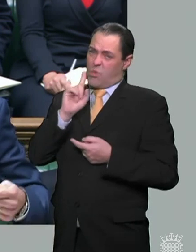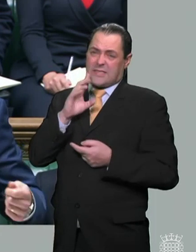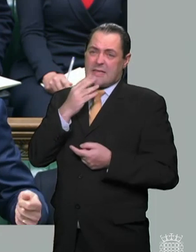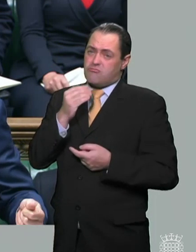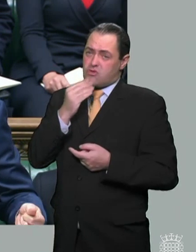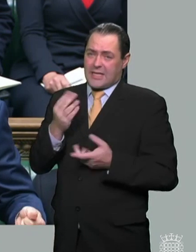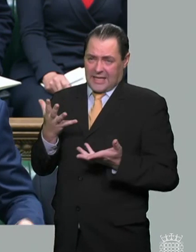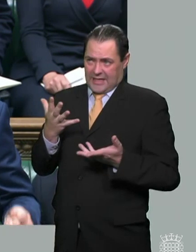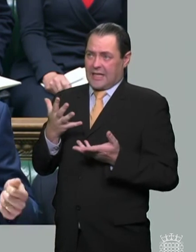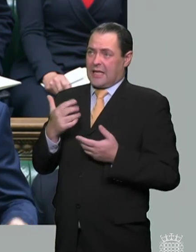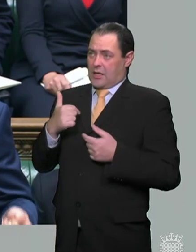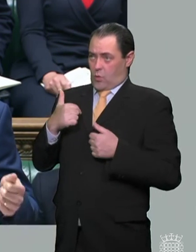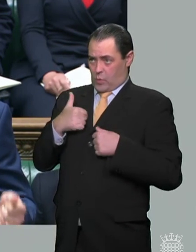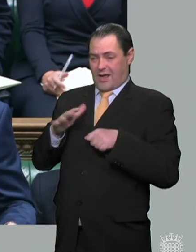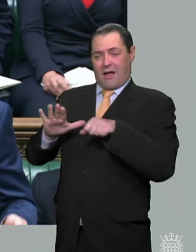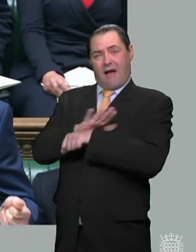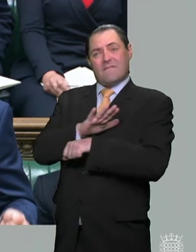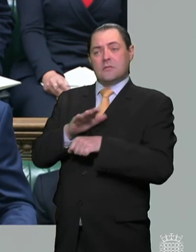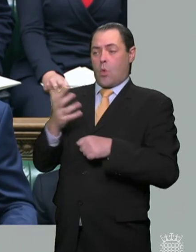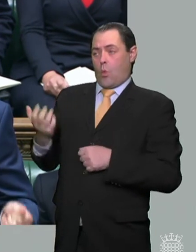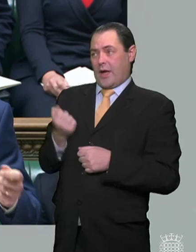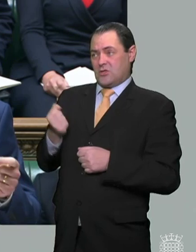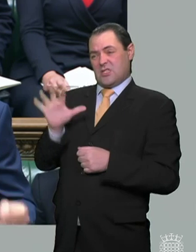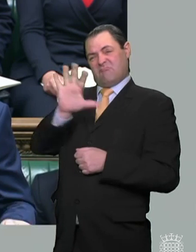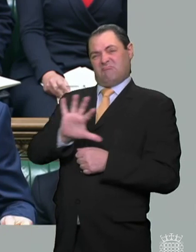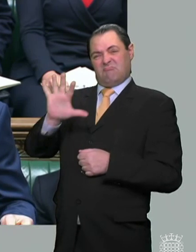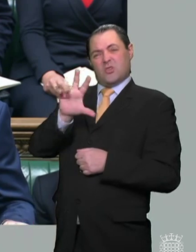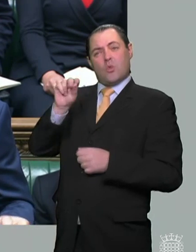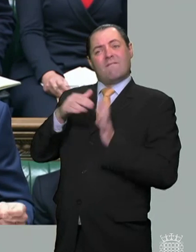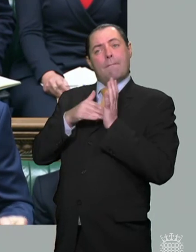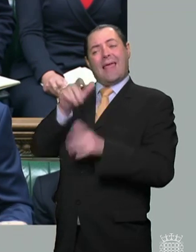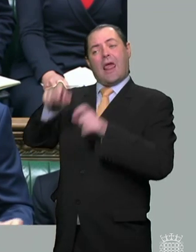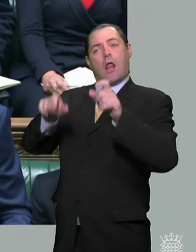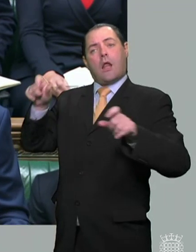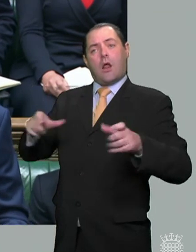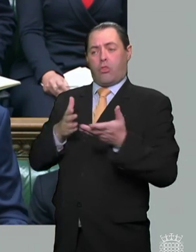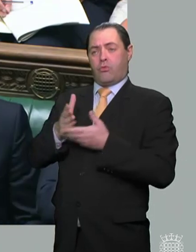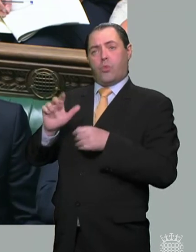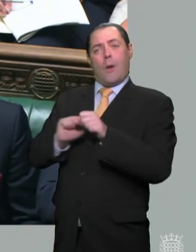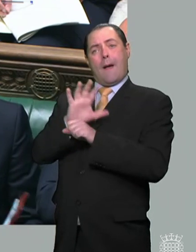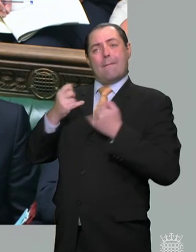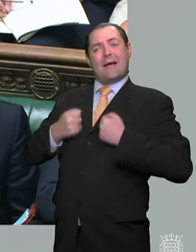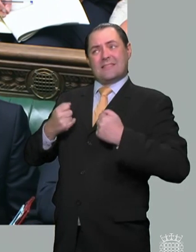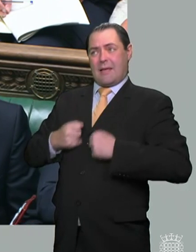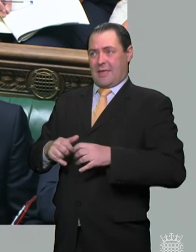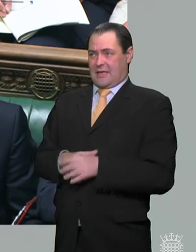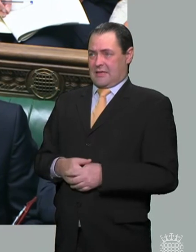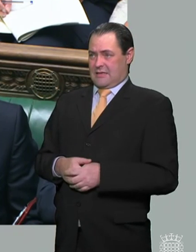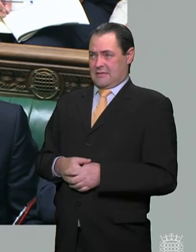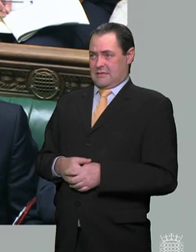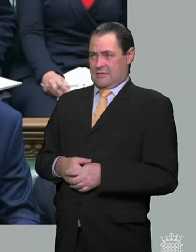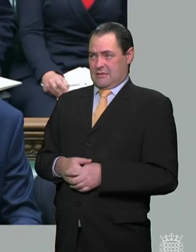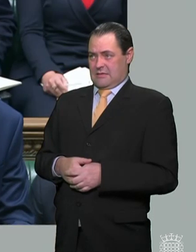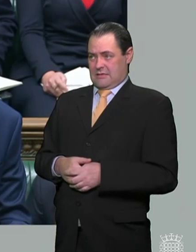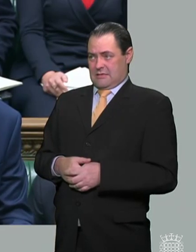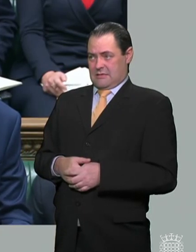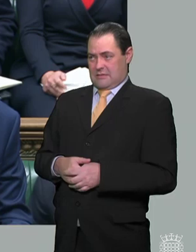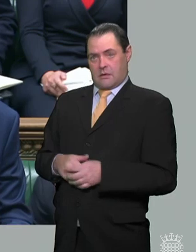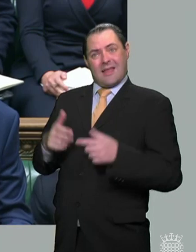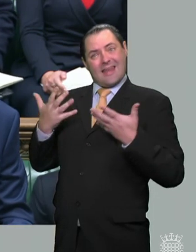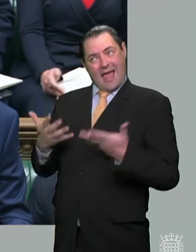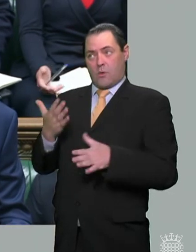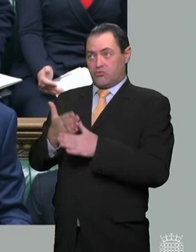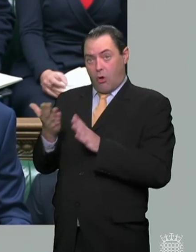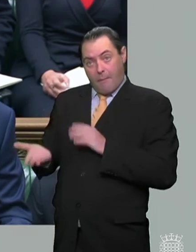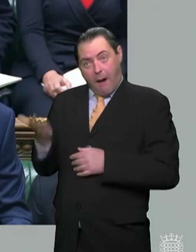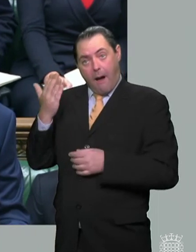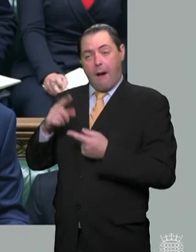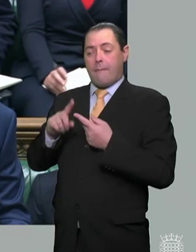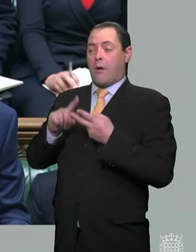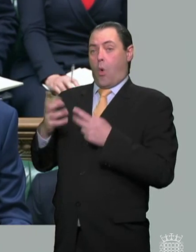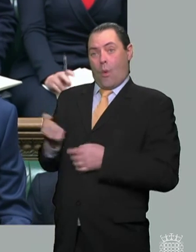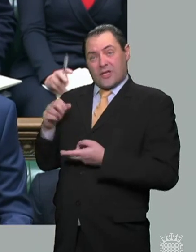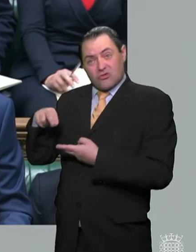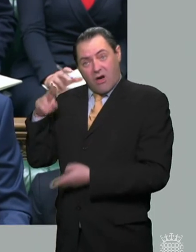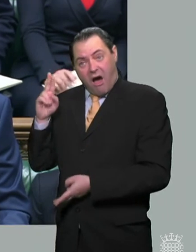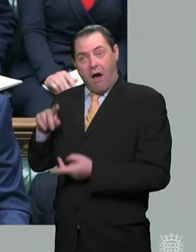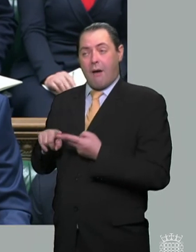We have paid the wages of nearly 12 million workers throughout this pandemic, and we are coming out with rising jobs and rising wages.